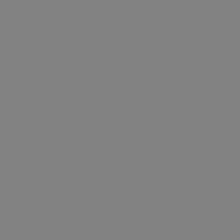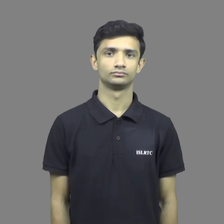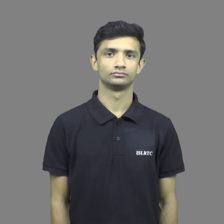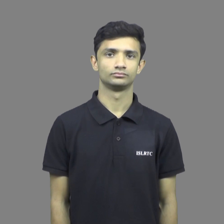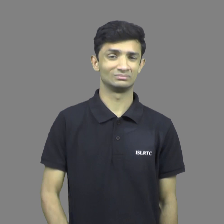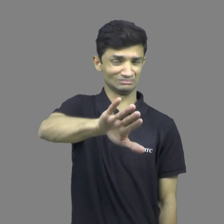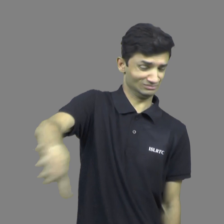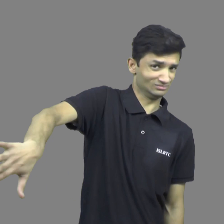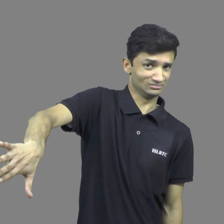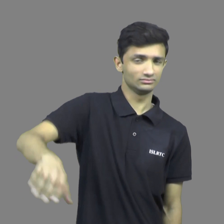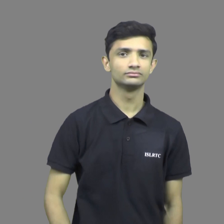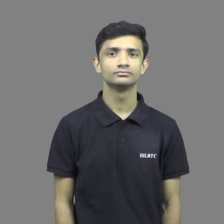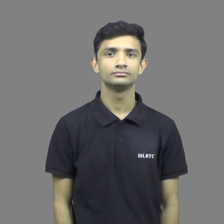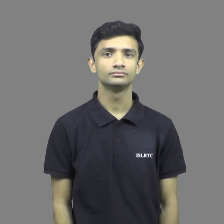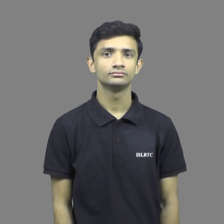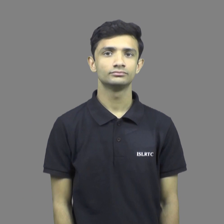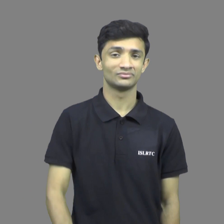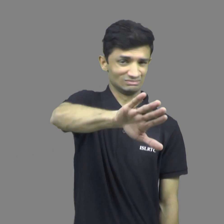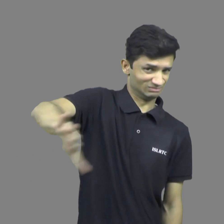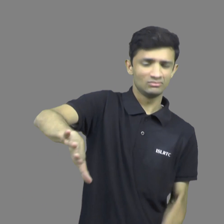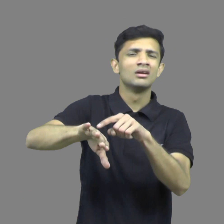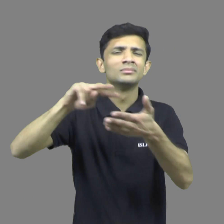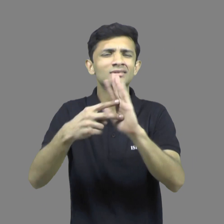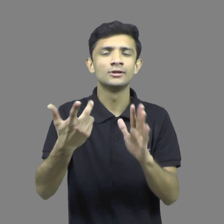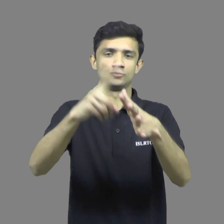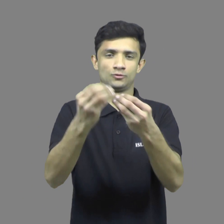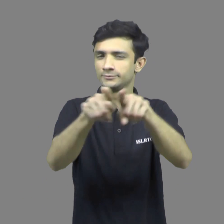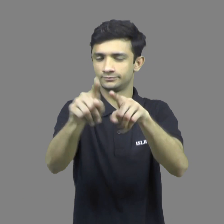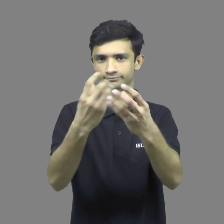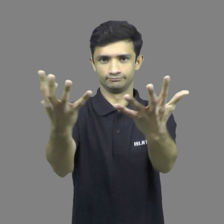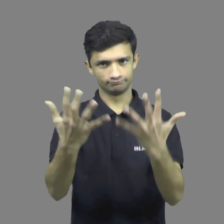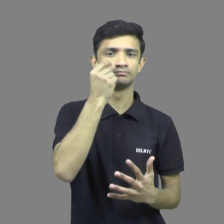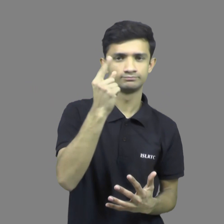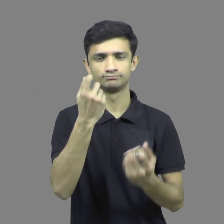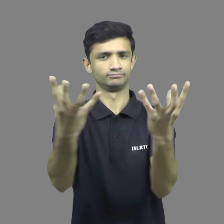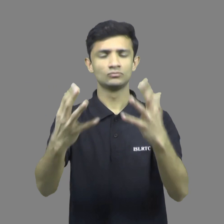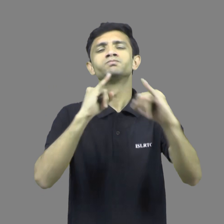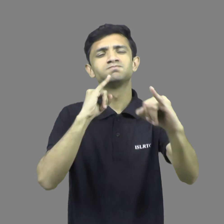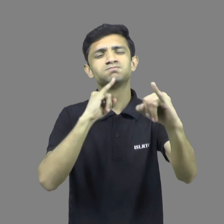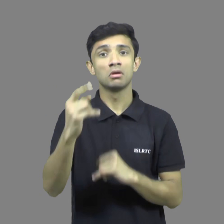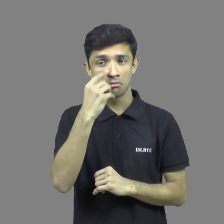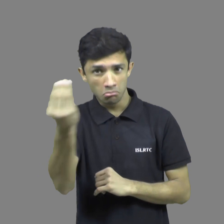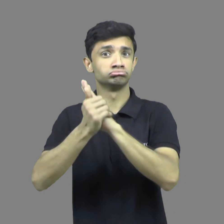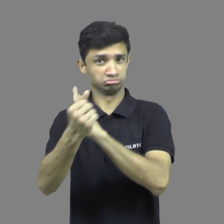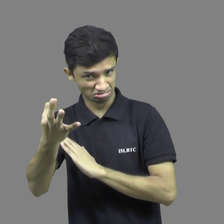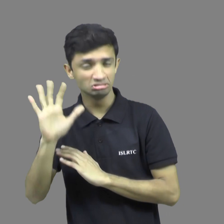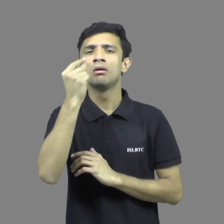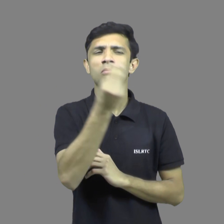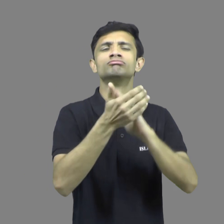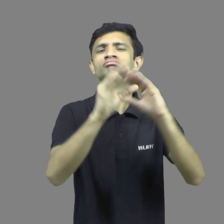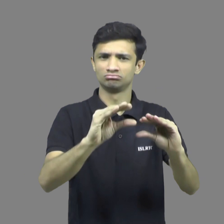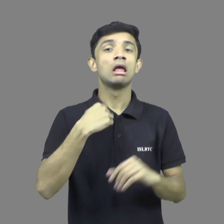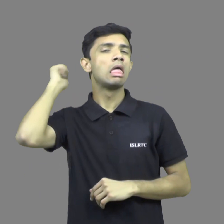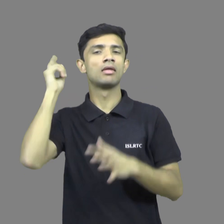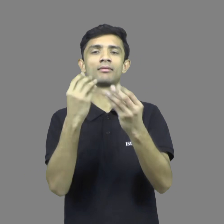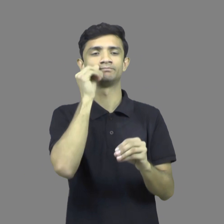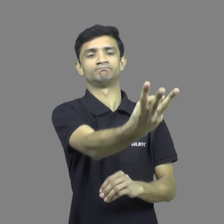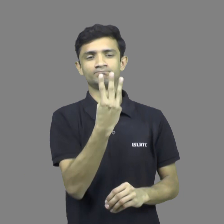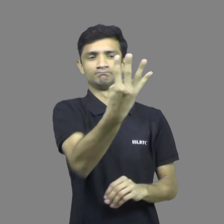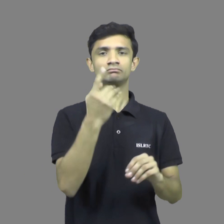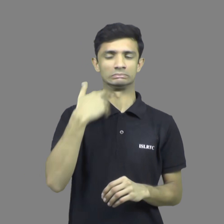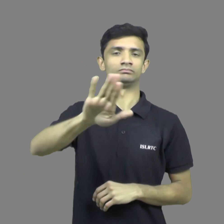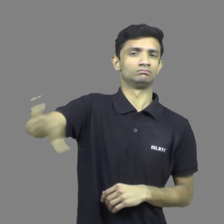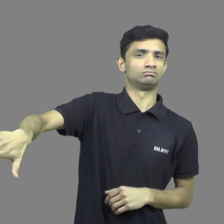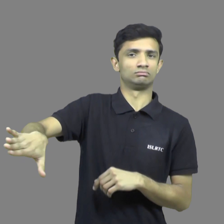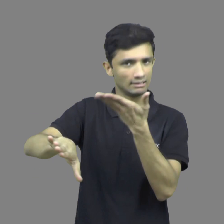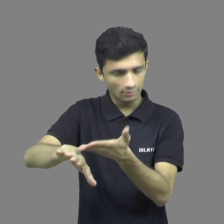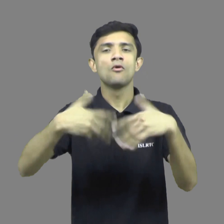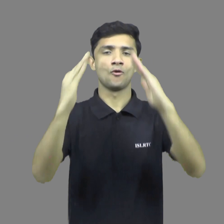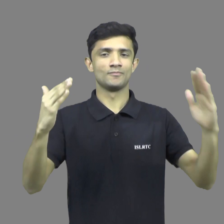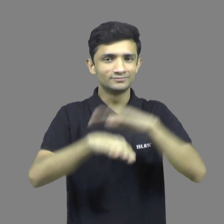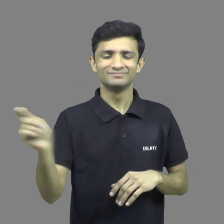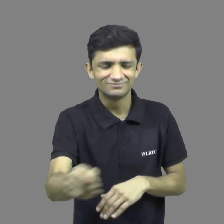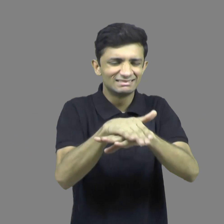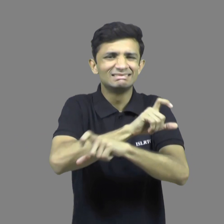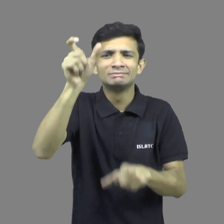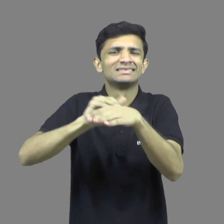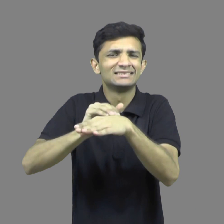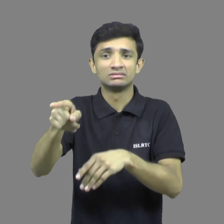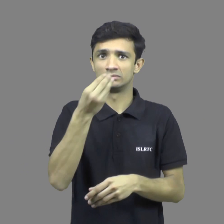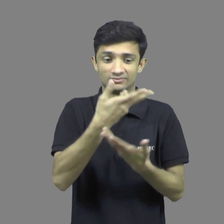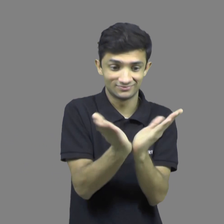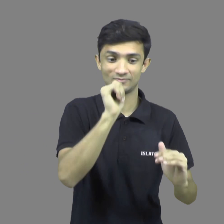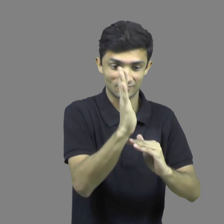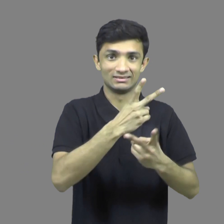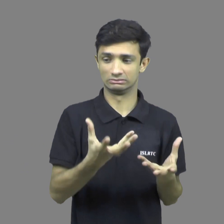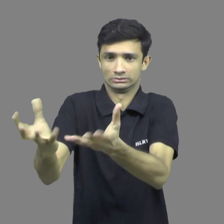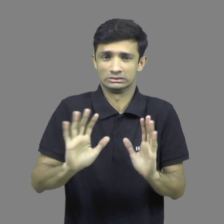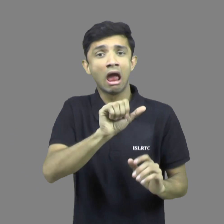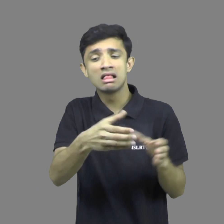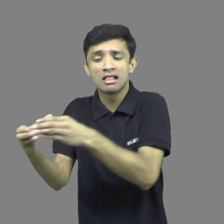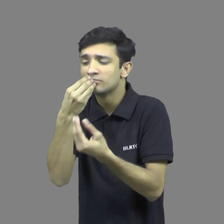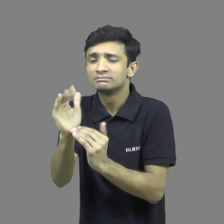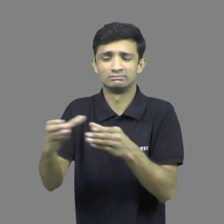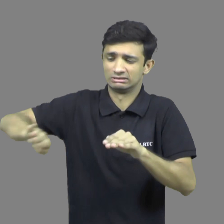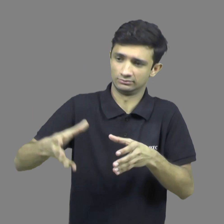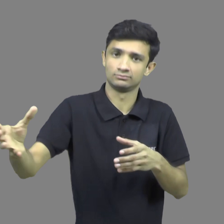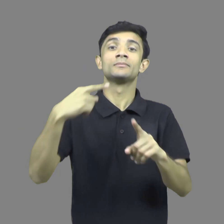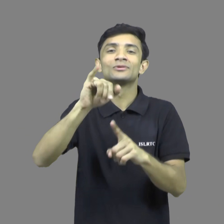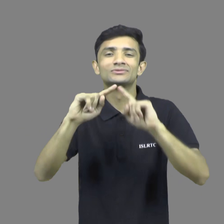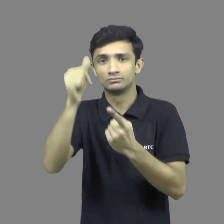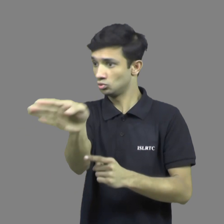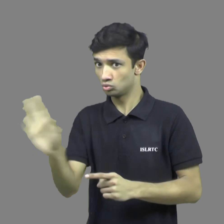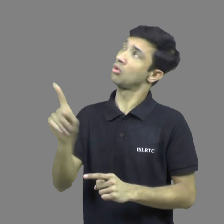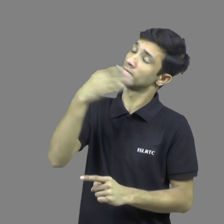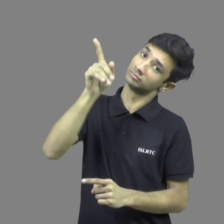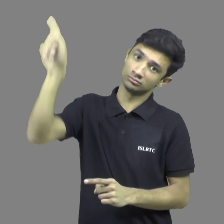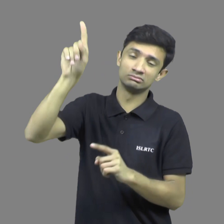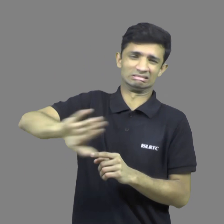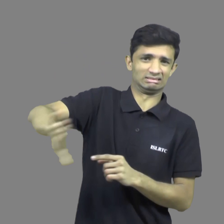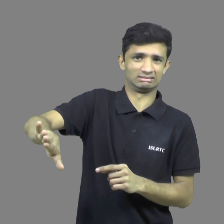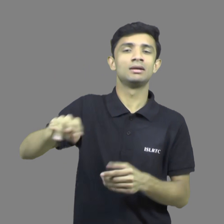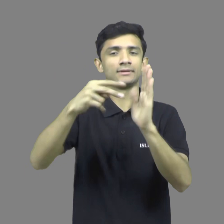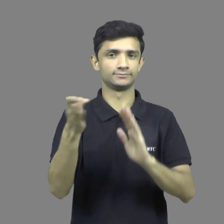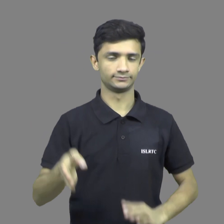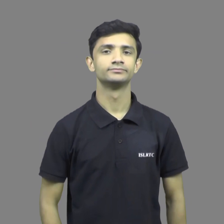Discrimination